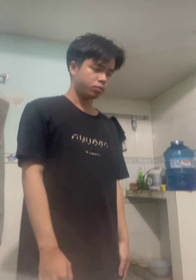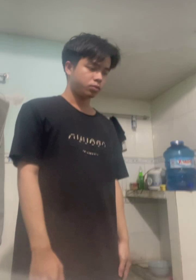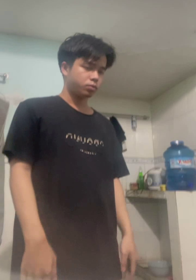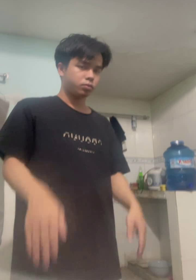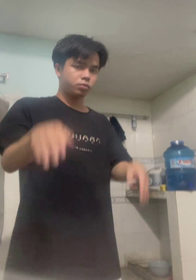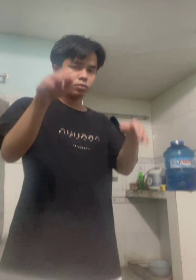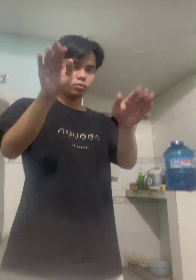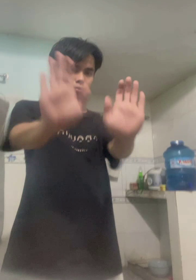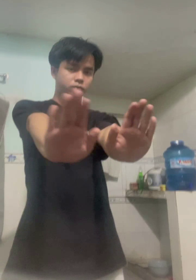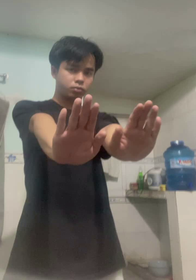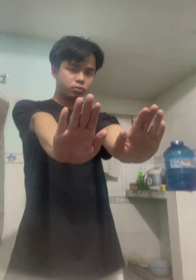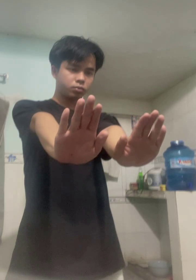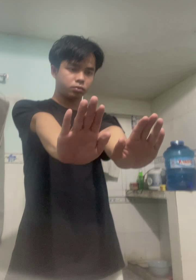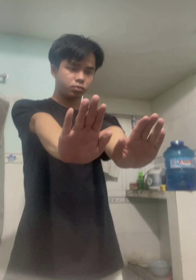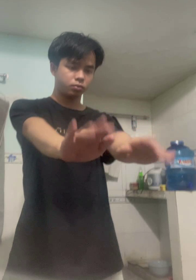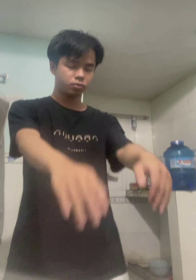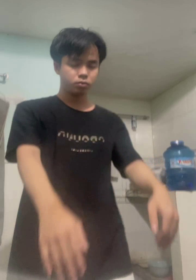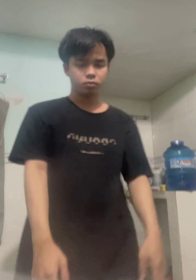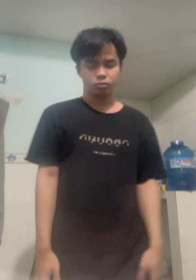dung lai